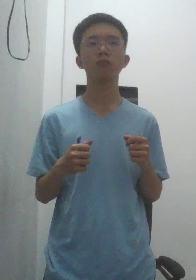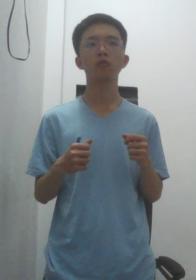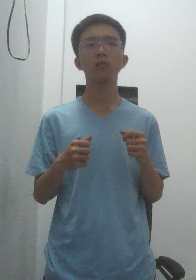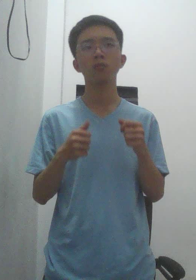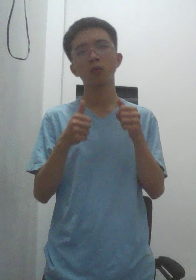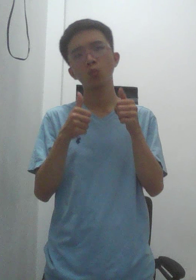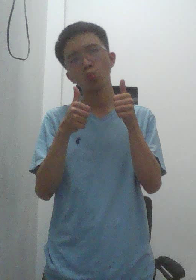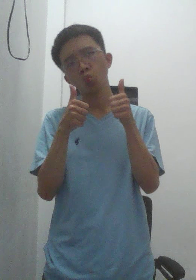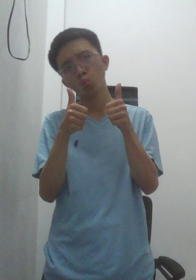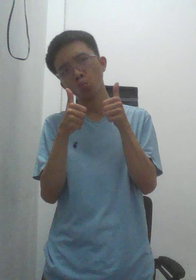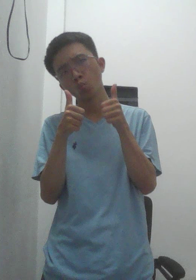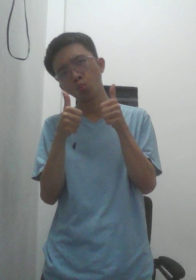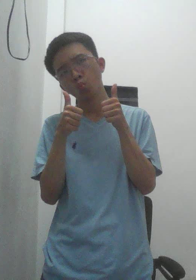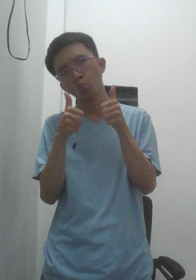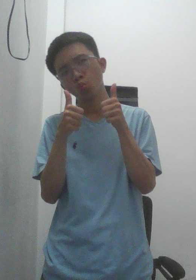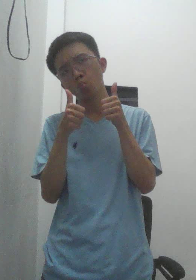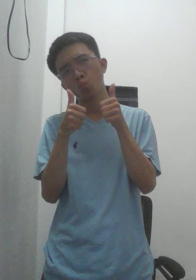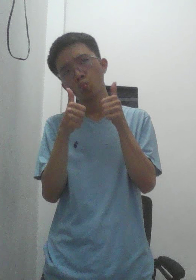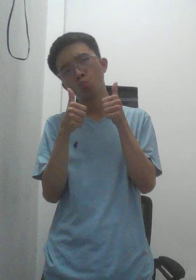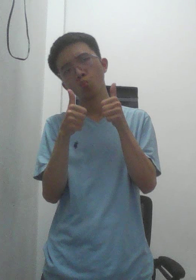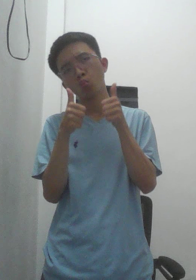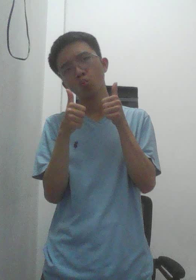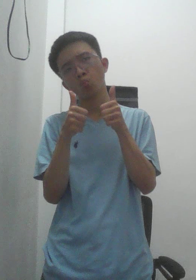rat tot